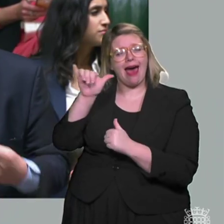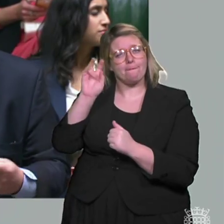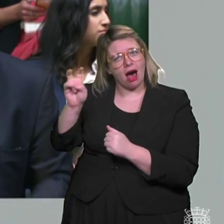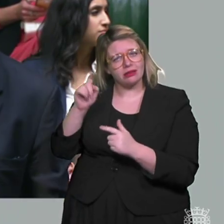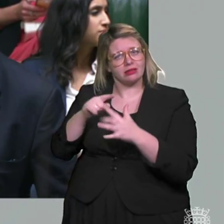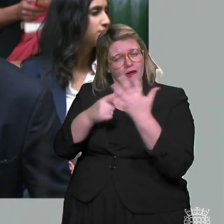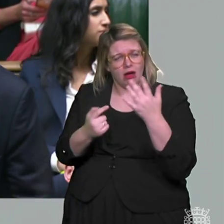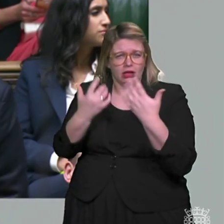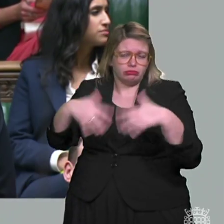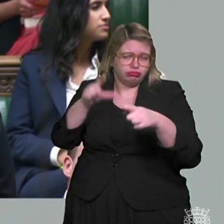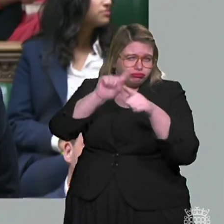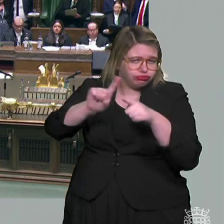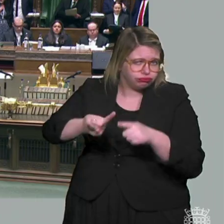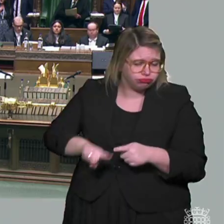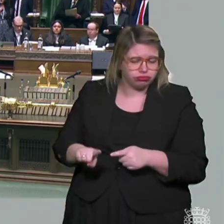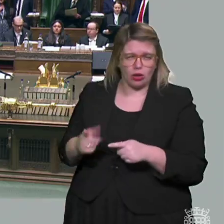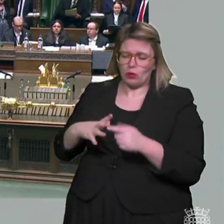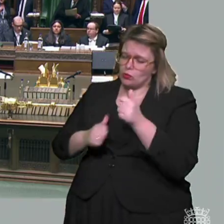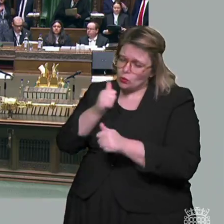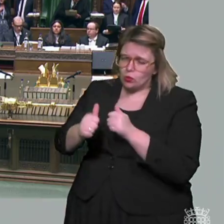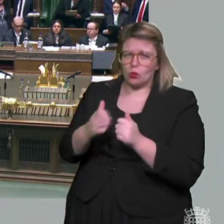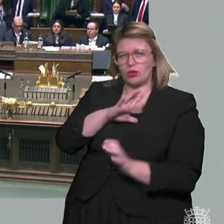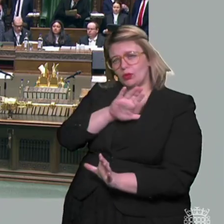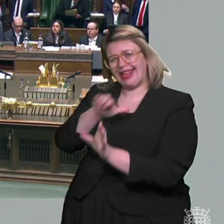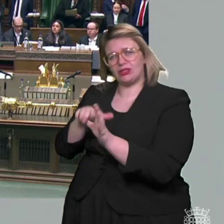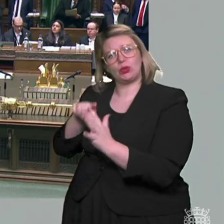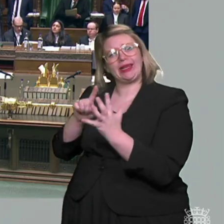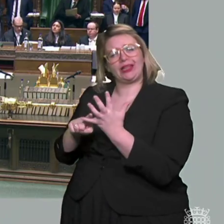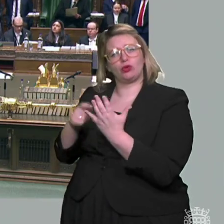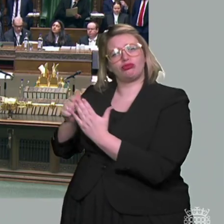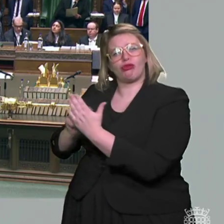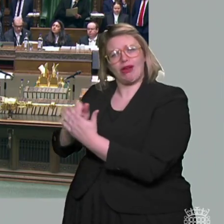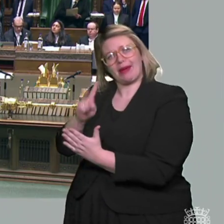Will the Secretary of State do all she can to get us back into the EU programmes?